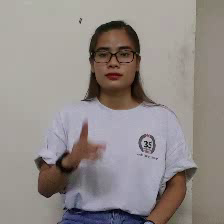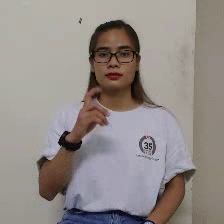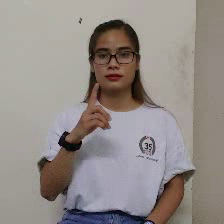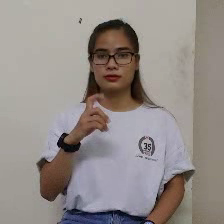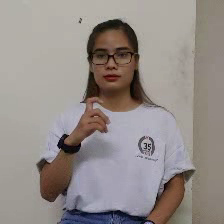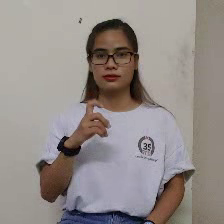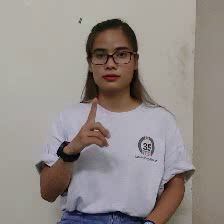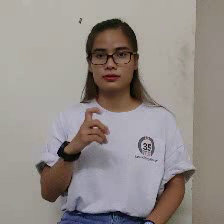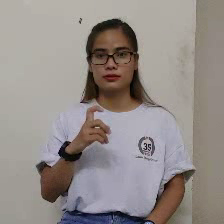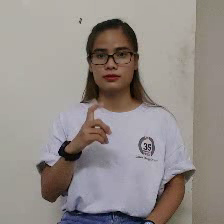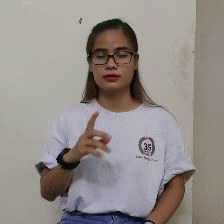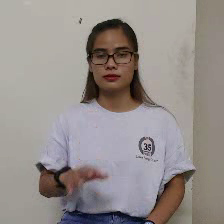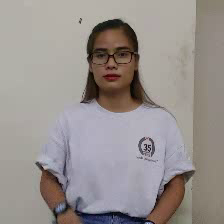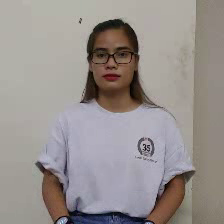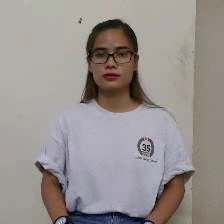Đâu